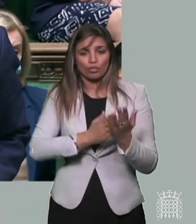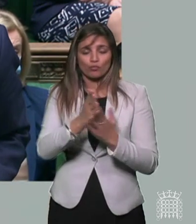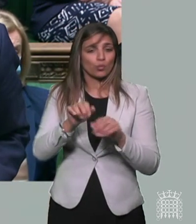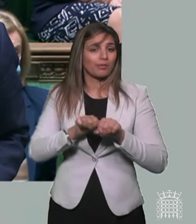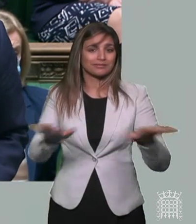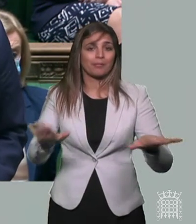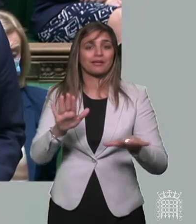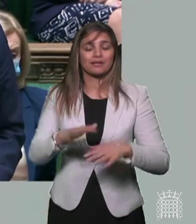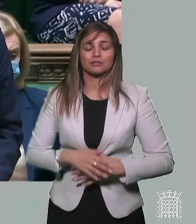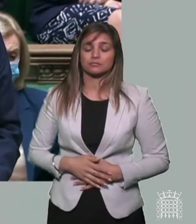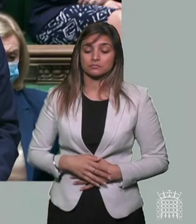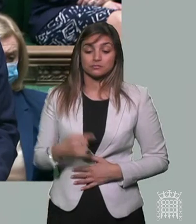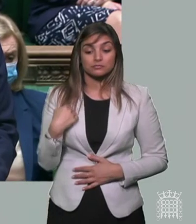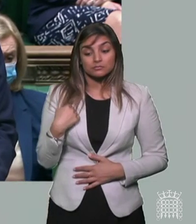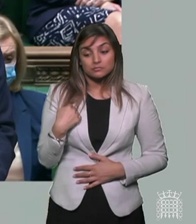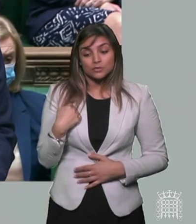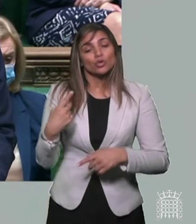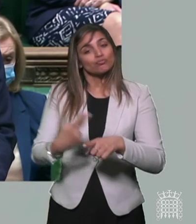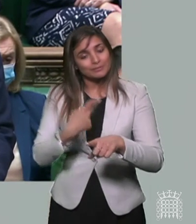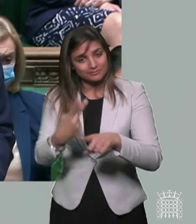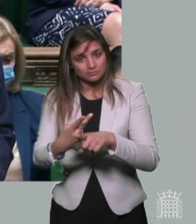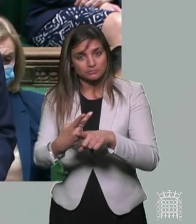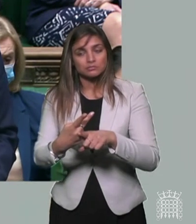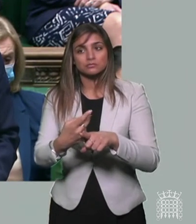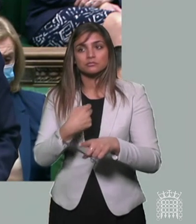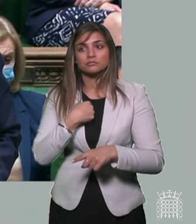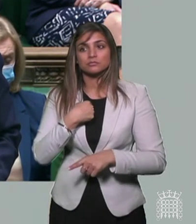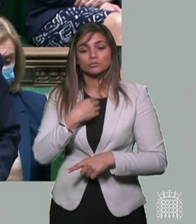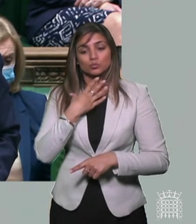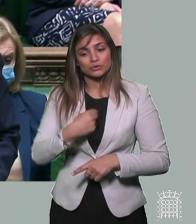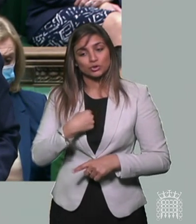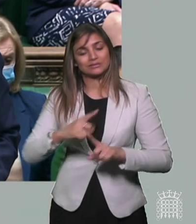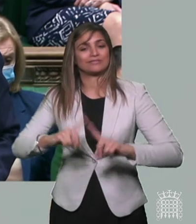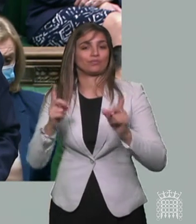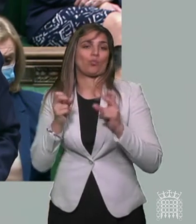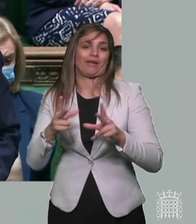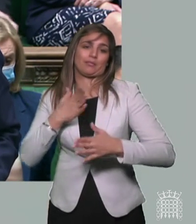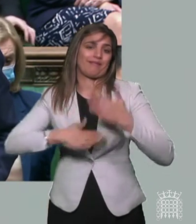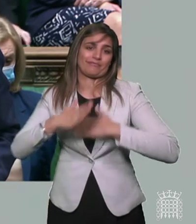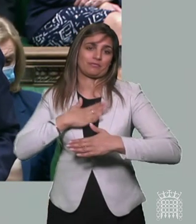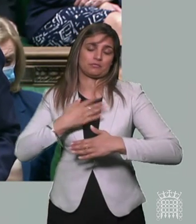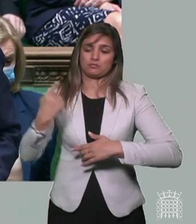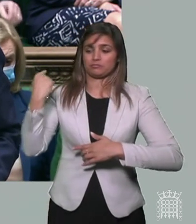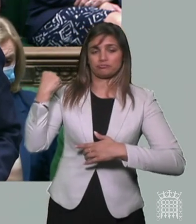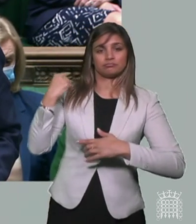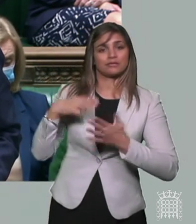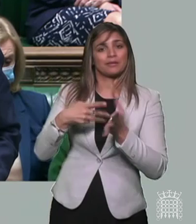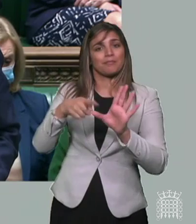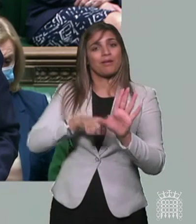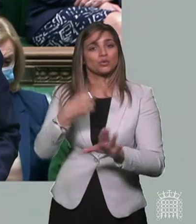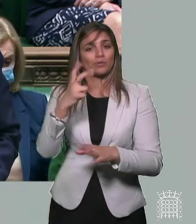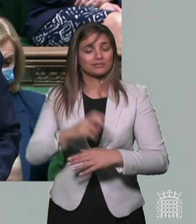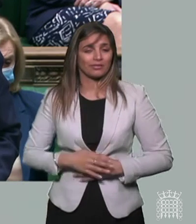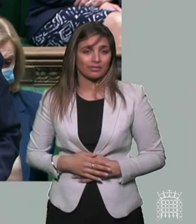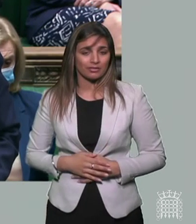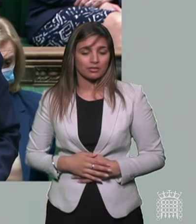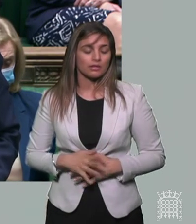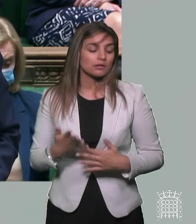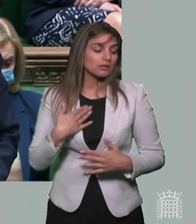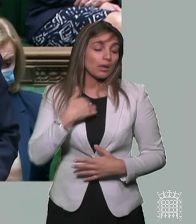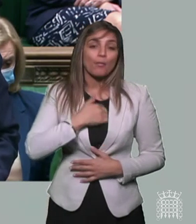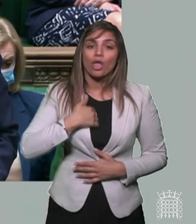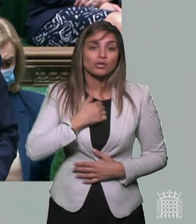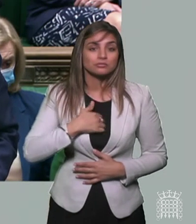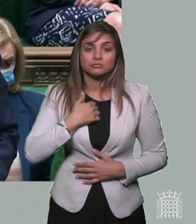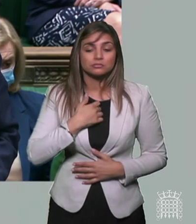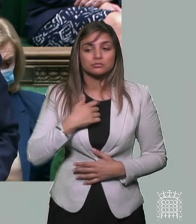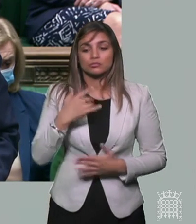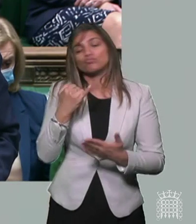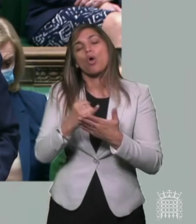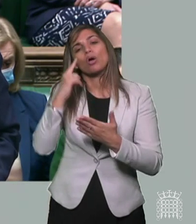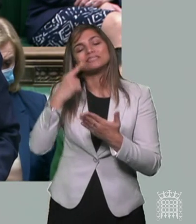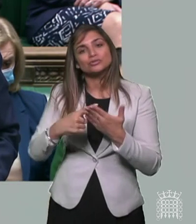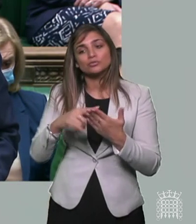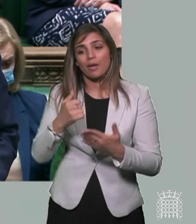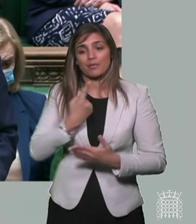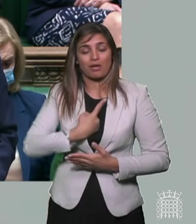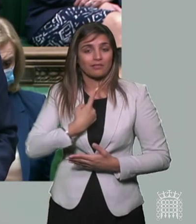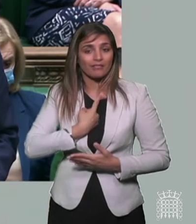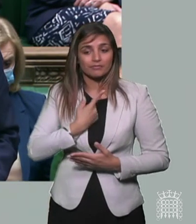I repeat that I wish things had been done differently on that evening, and I repeat my apology for all the misjudgments that may have been made—that were made—on my watch in No.